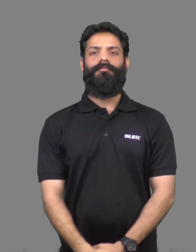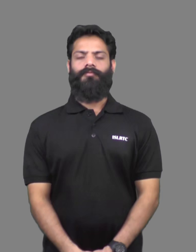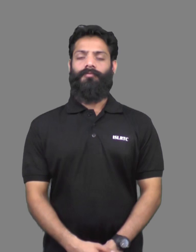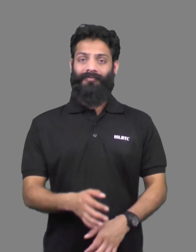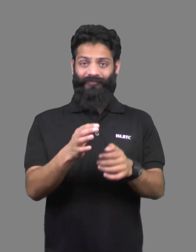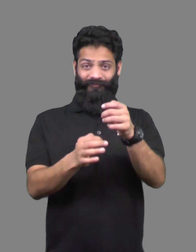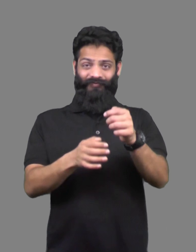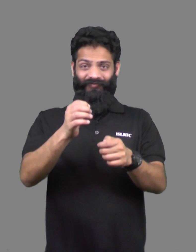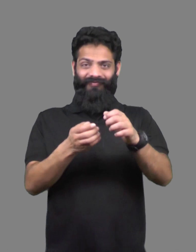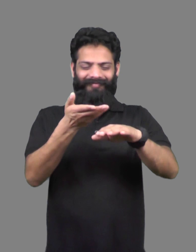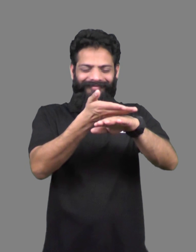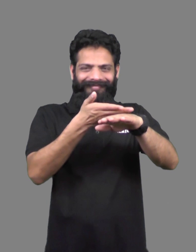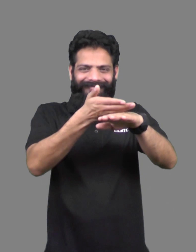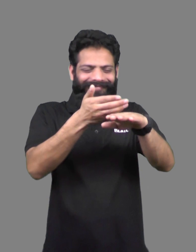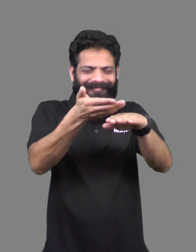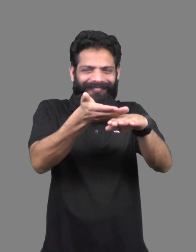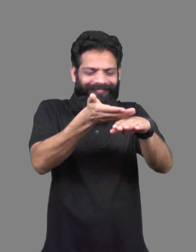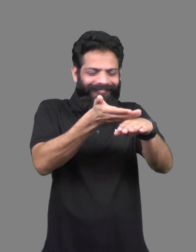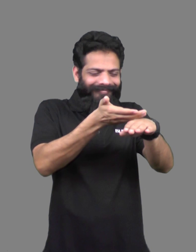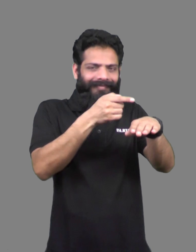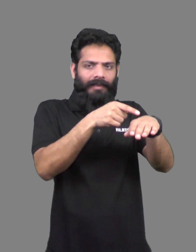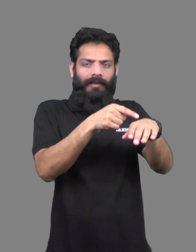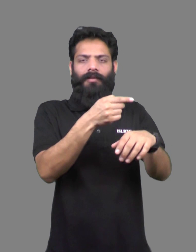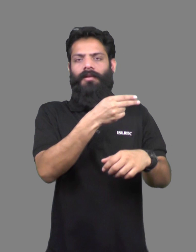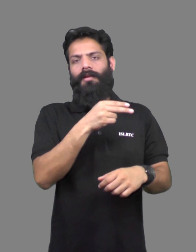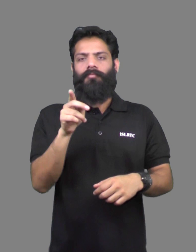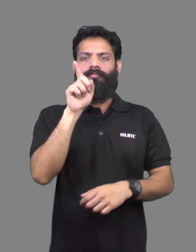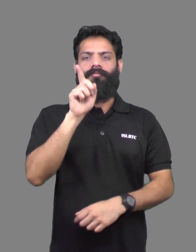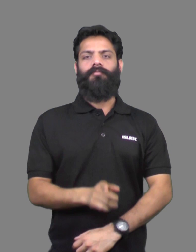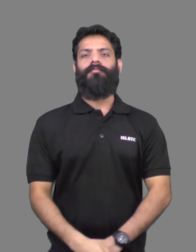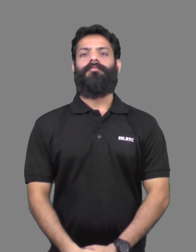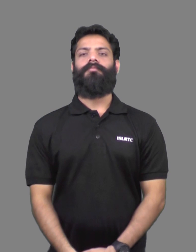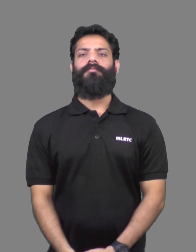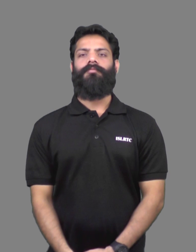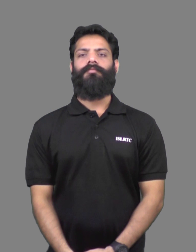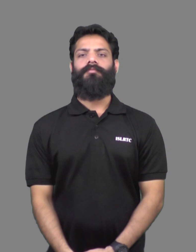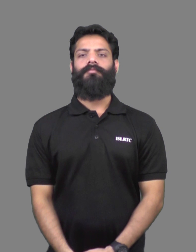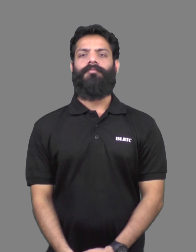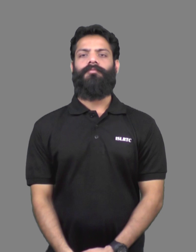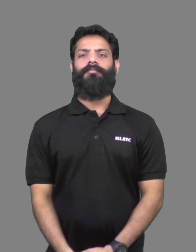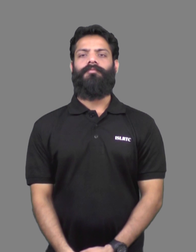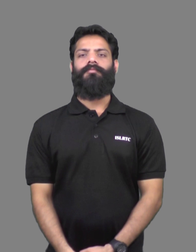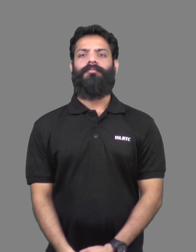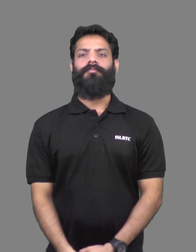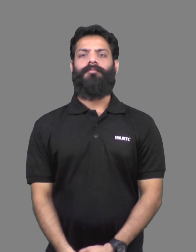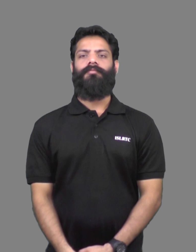Cream